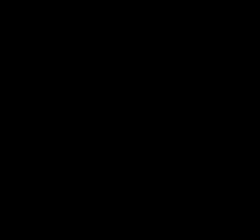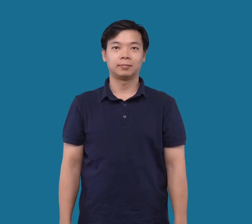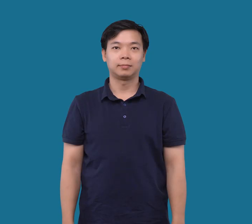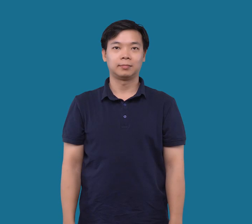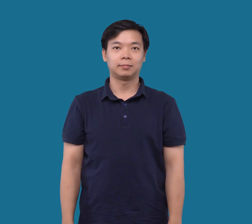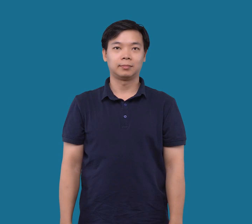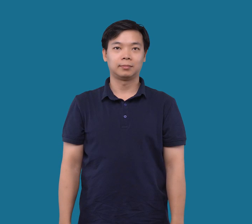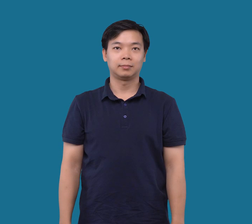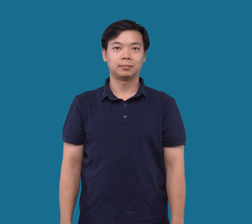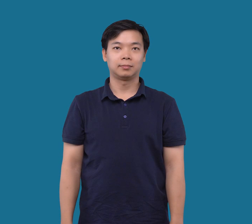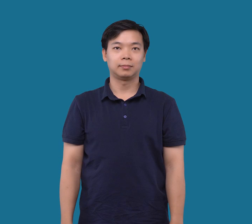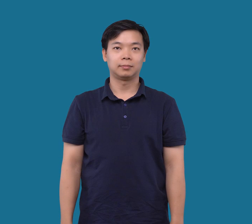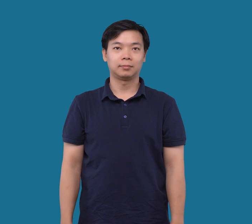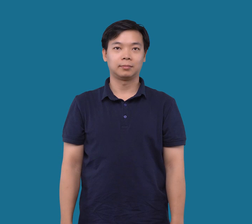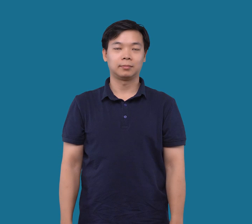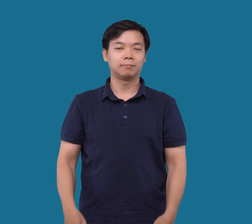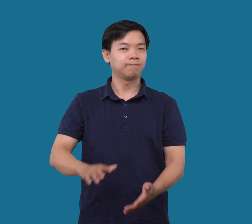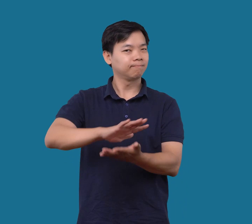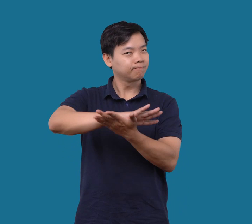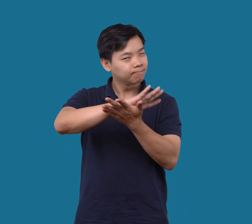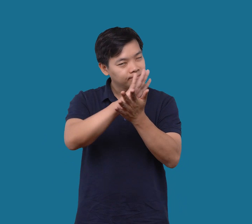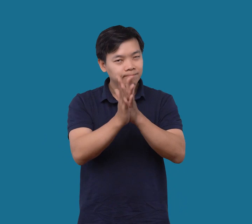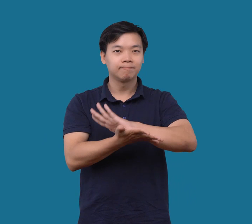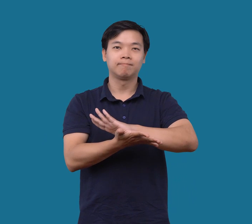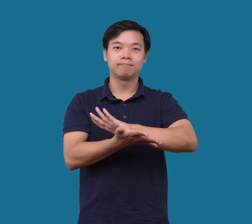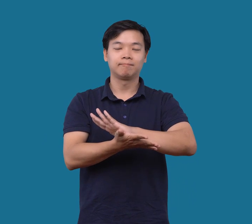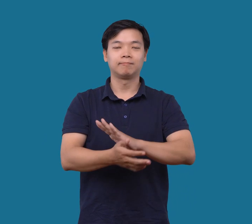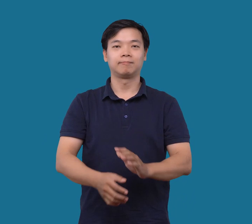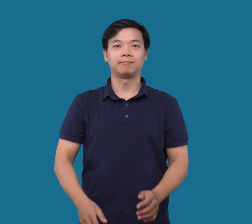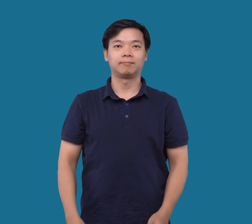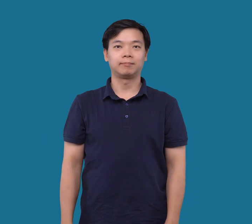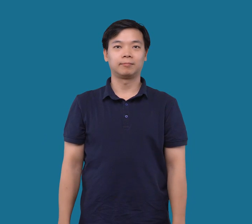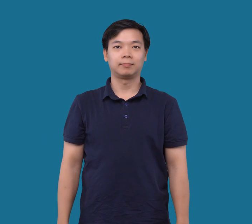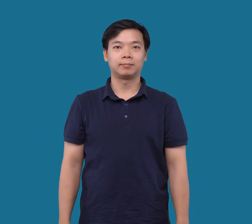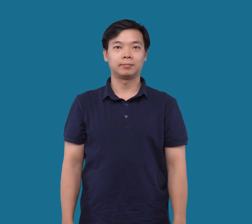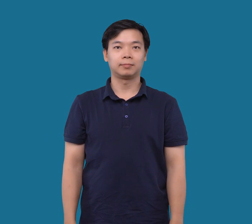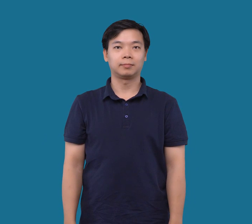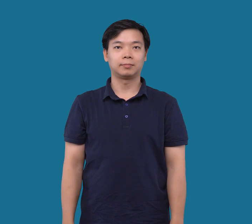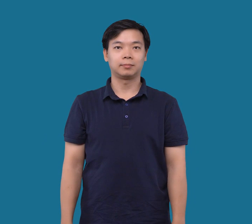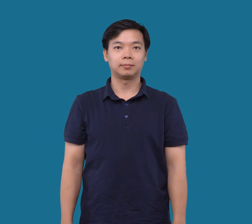hoàn thành